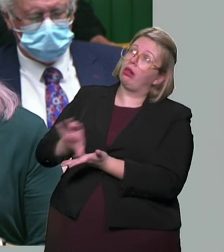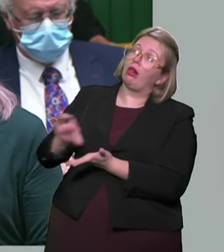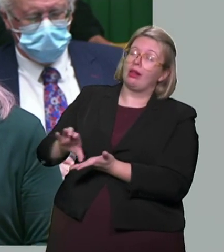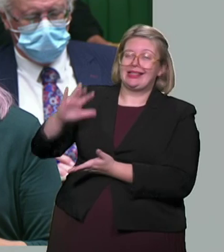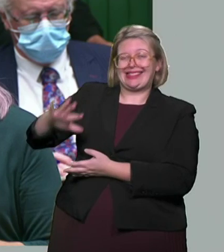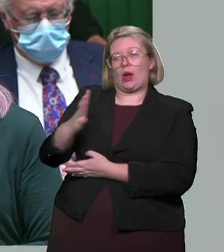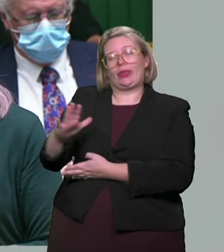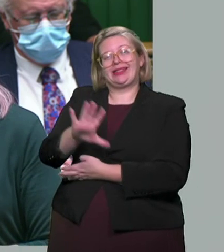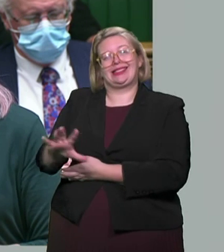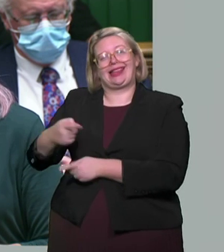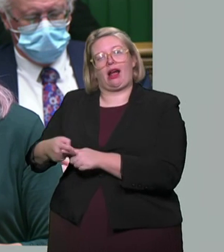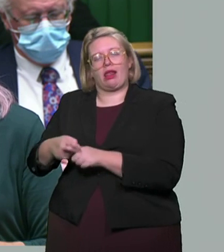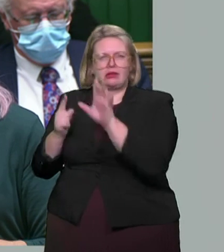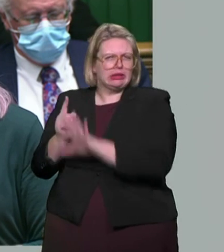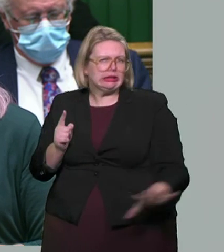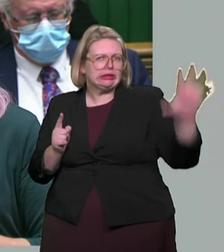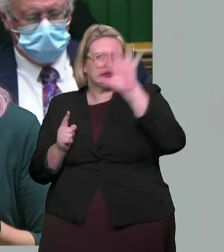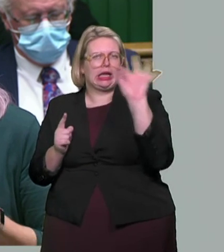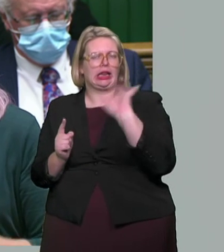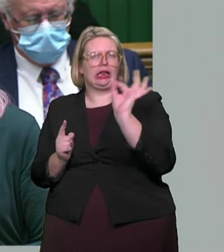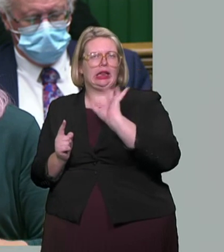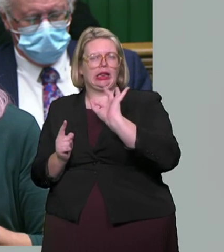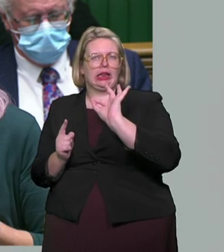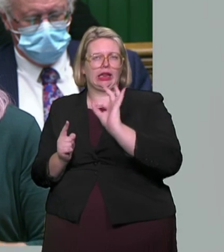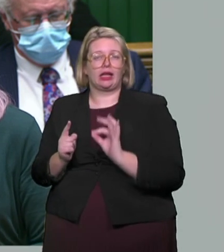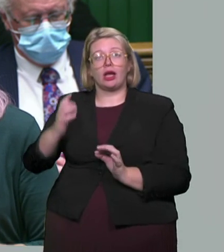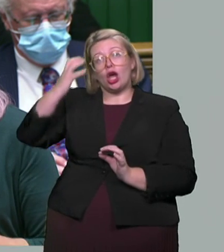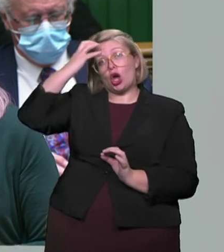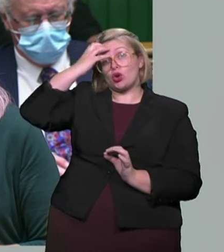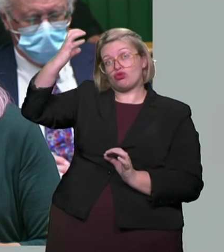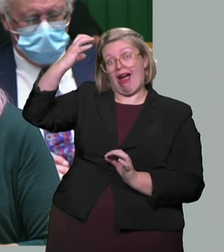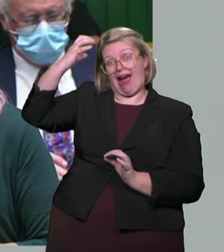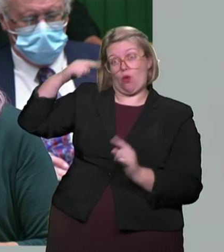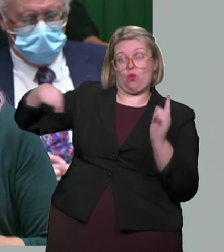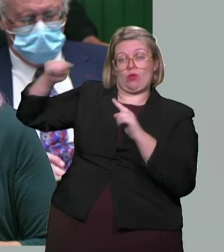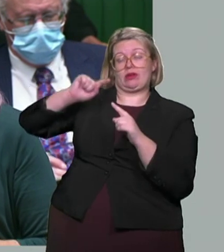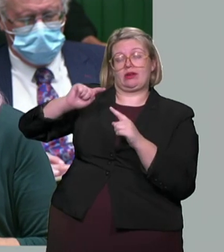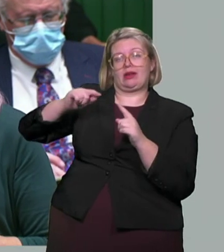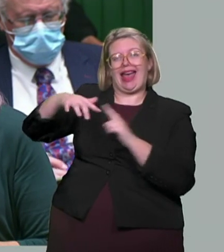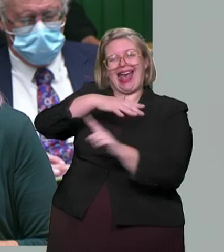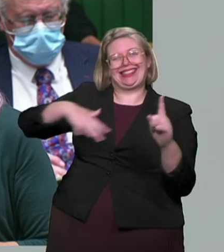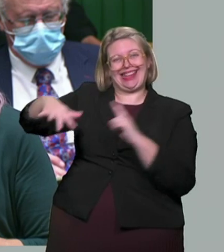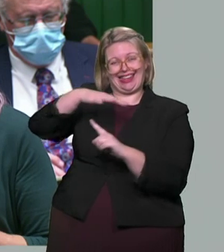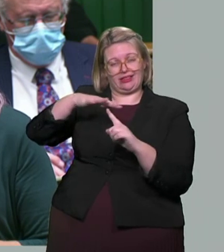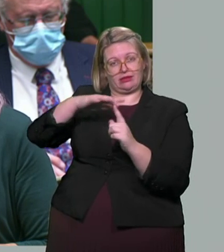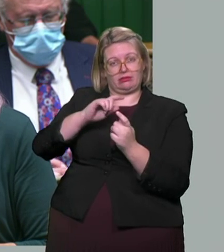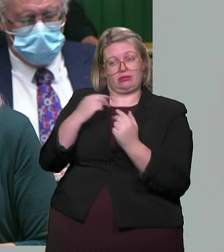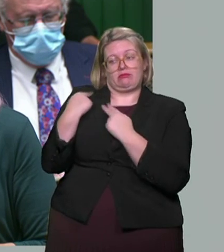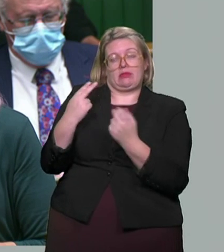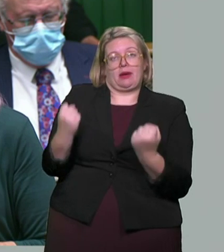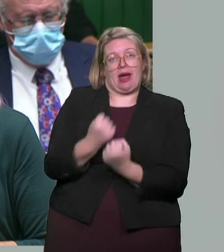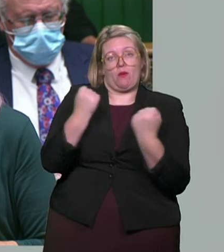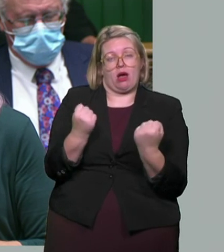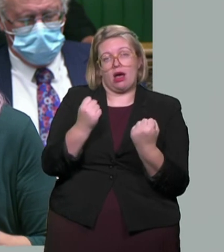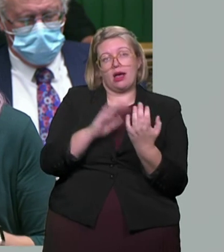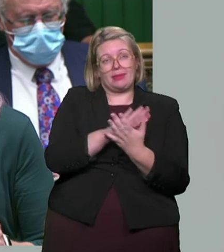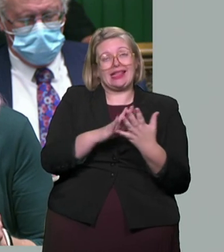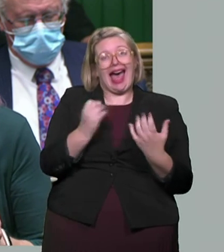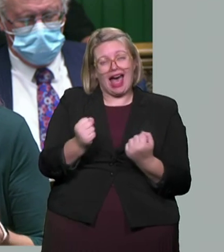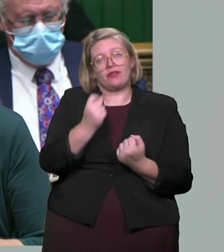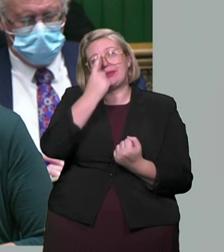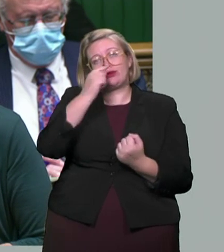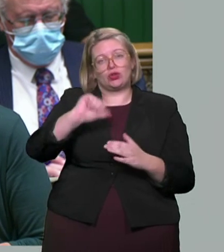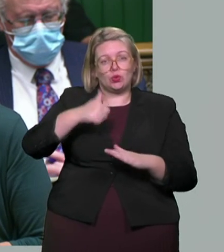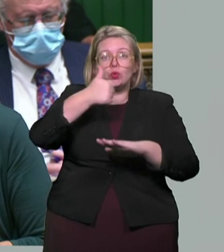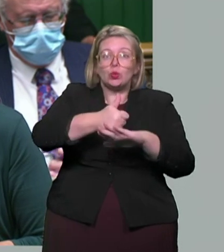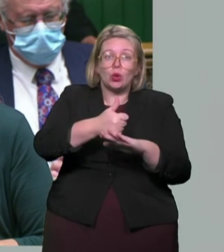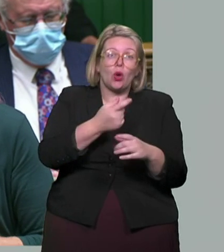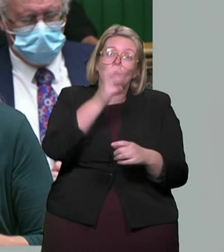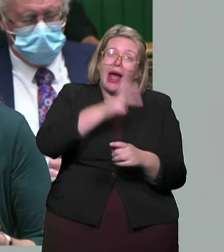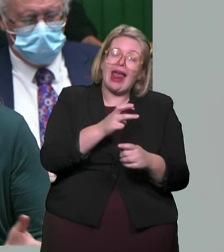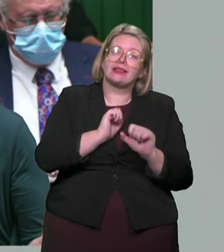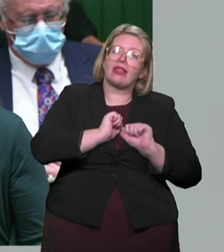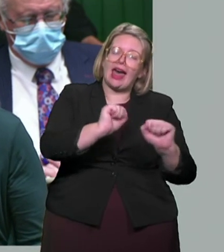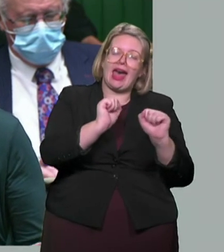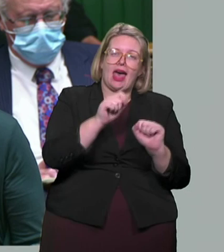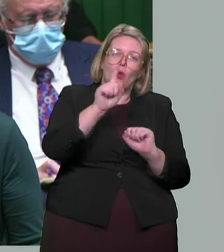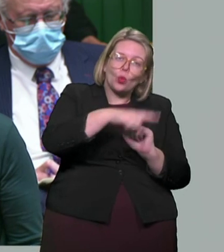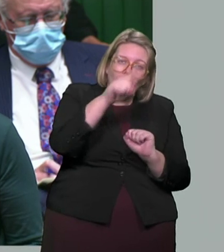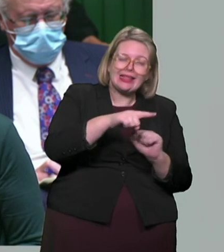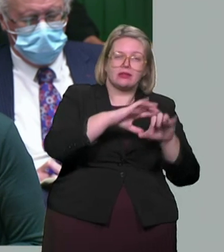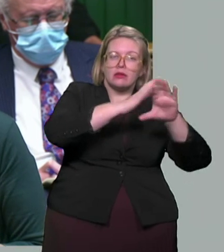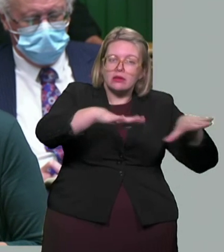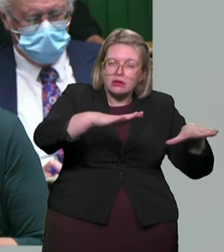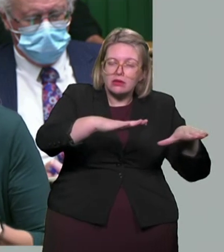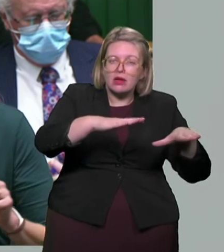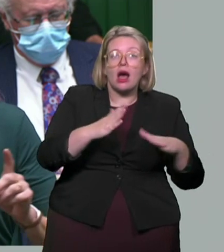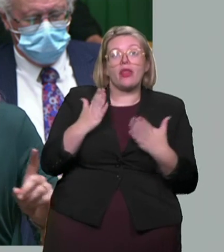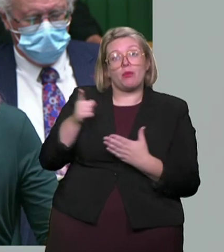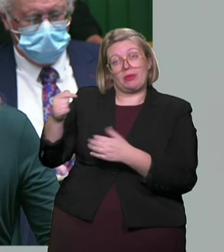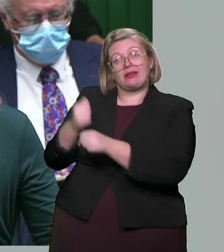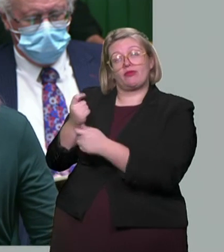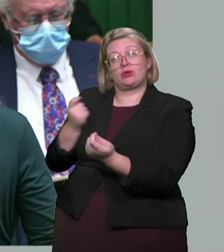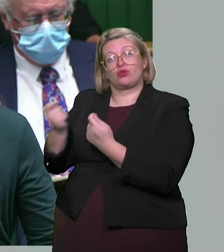Devolving powers over the Crown Estate would bring half a billion pounds-worth of offshore wind and tidal stream potential—assets, of course, currently controlled by Westminster—under Welsh control.